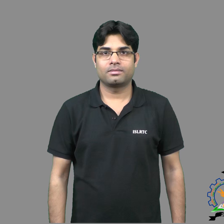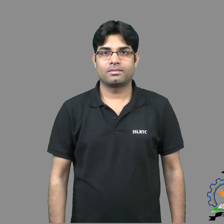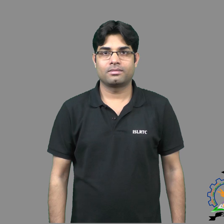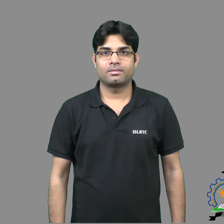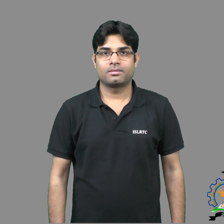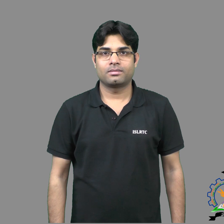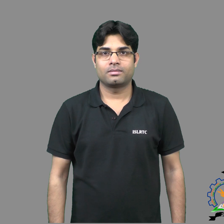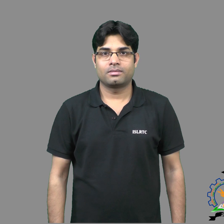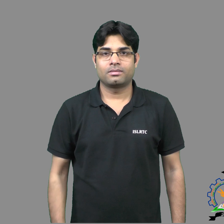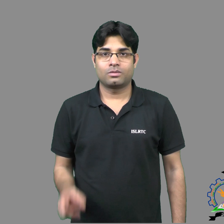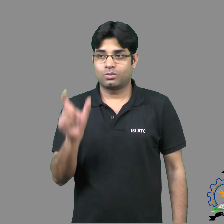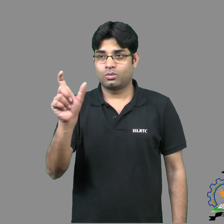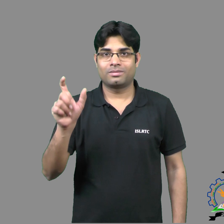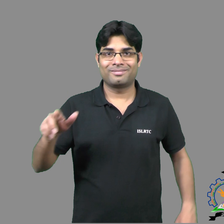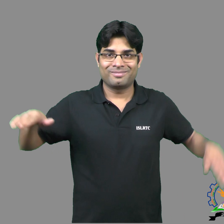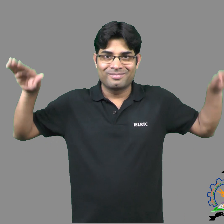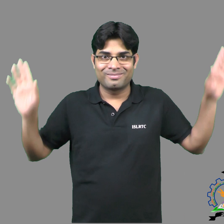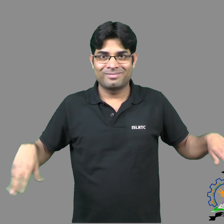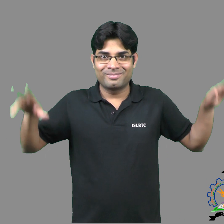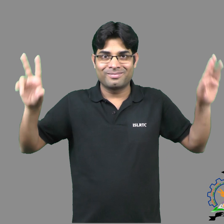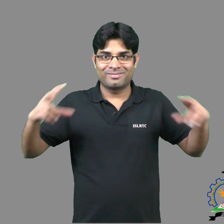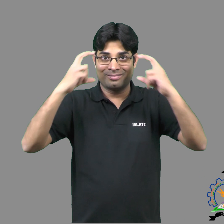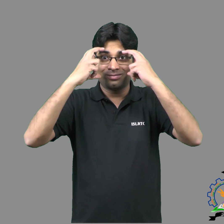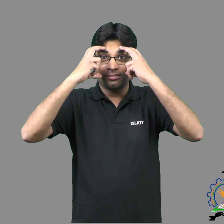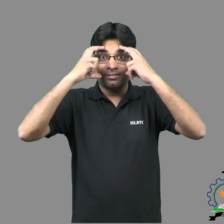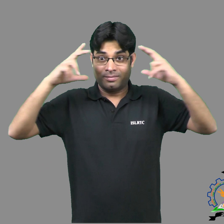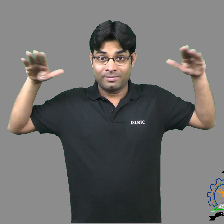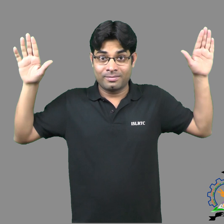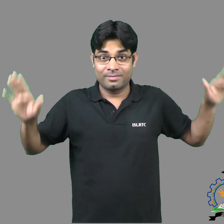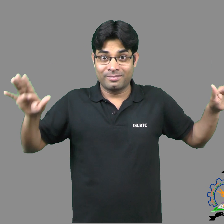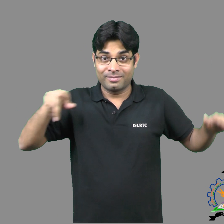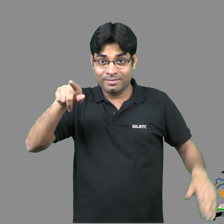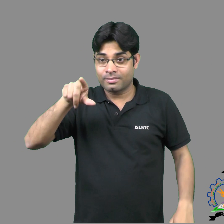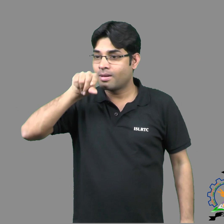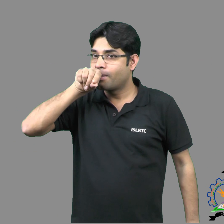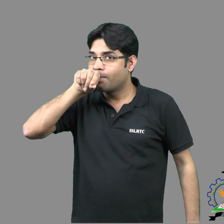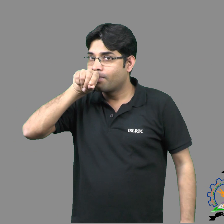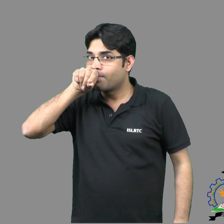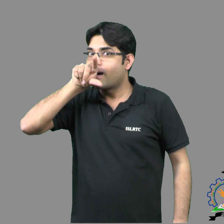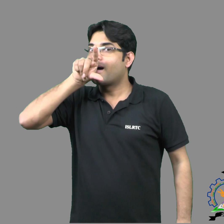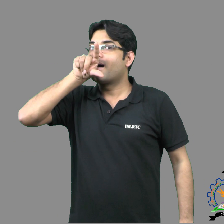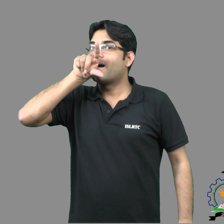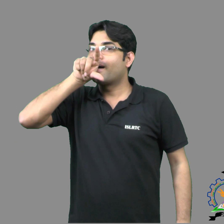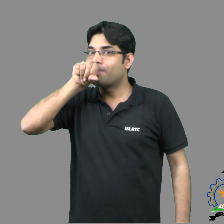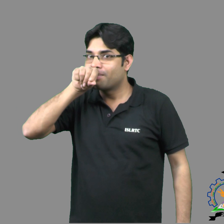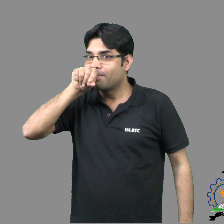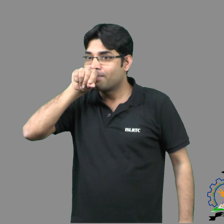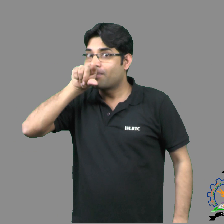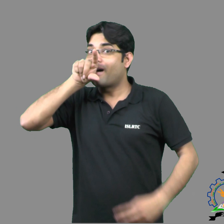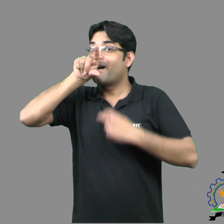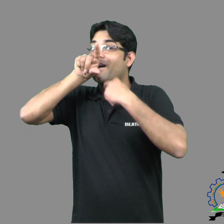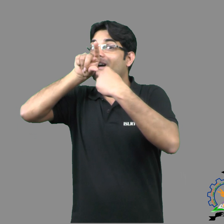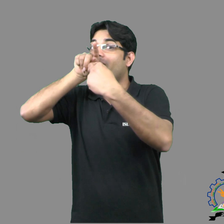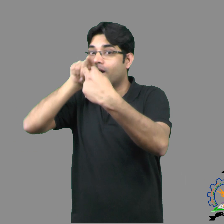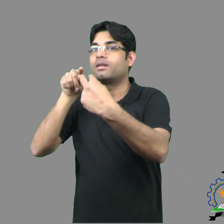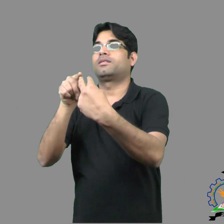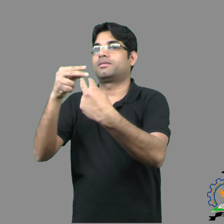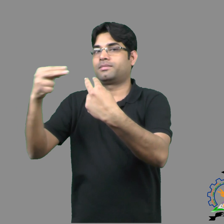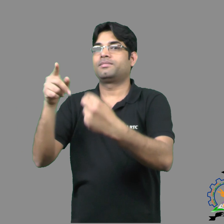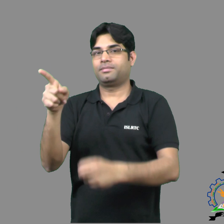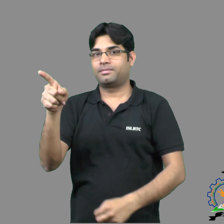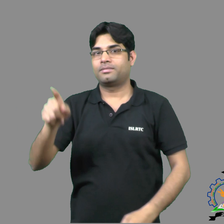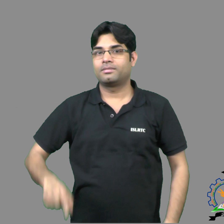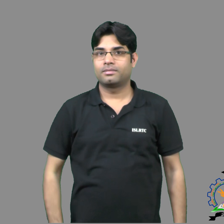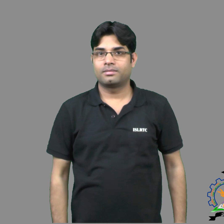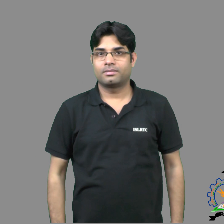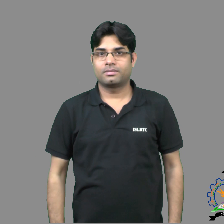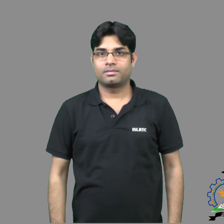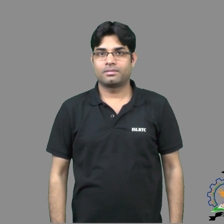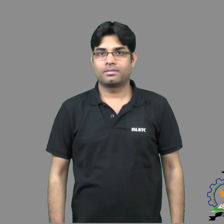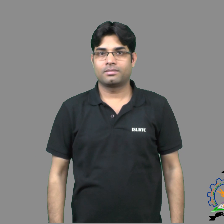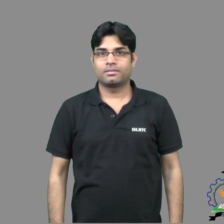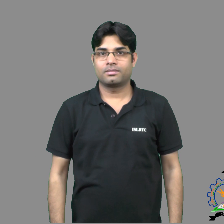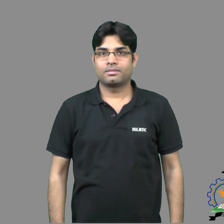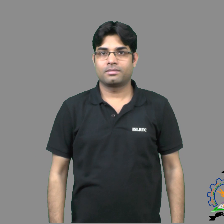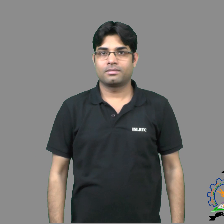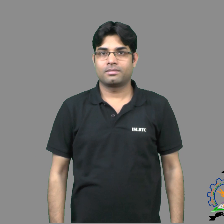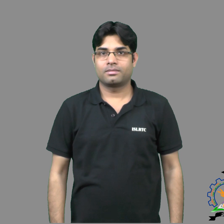Hoot Screech (Owl)